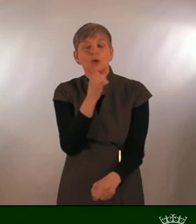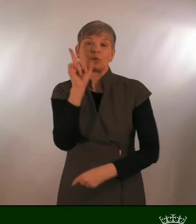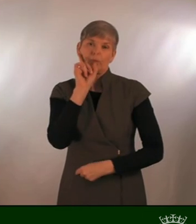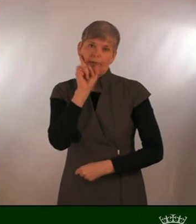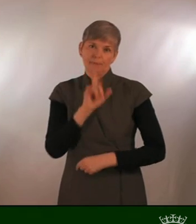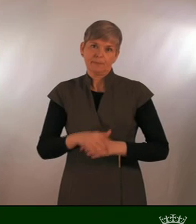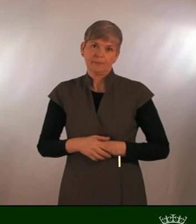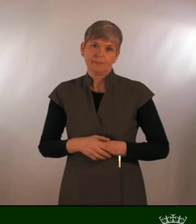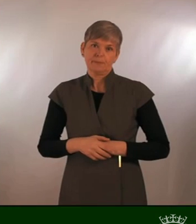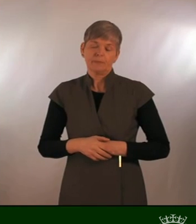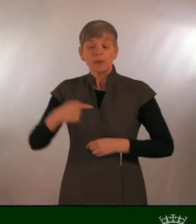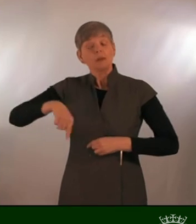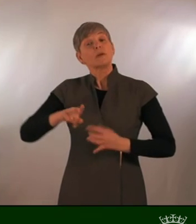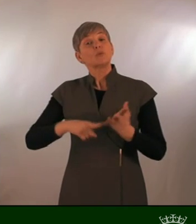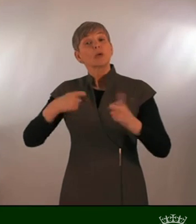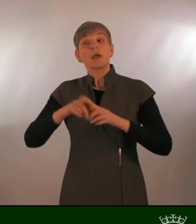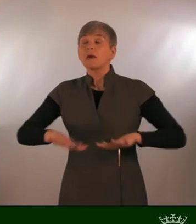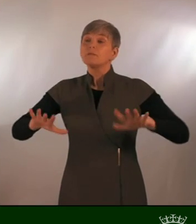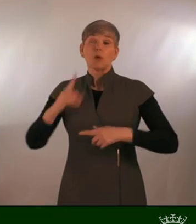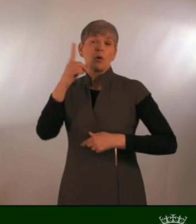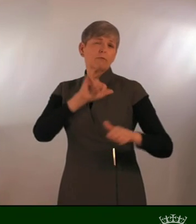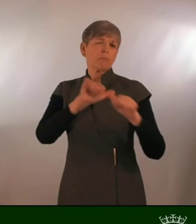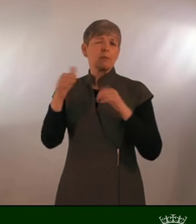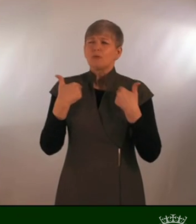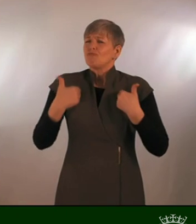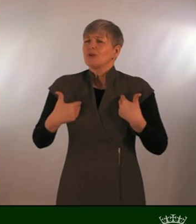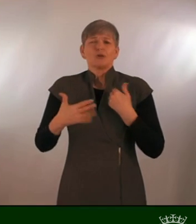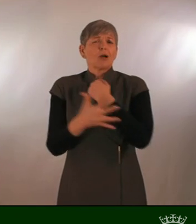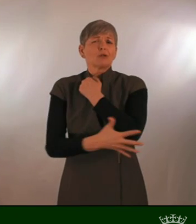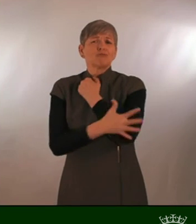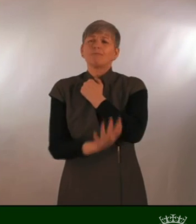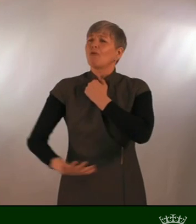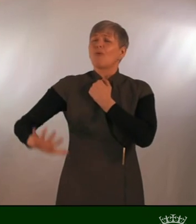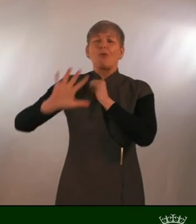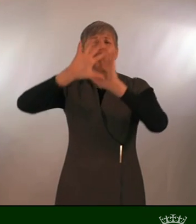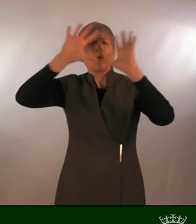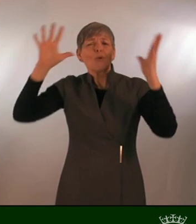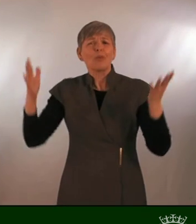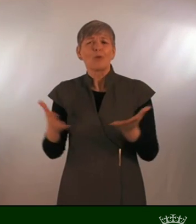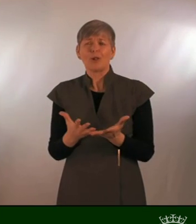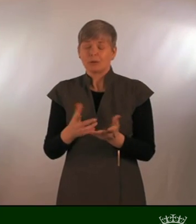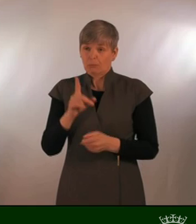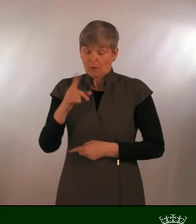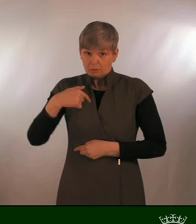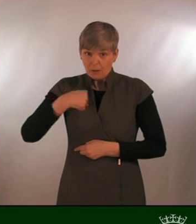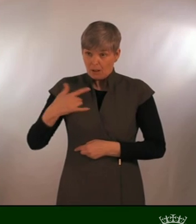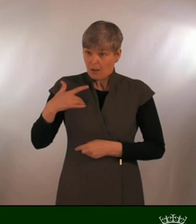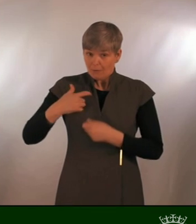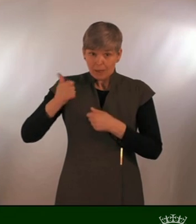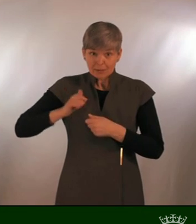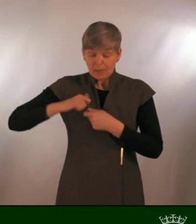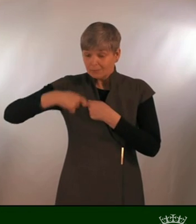We are one of the richest countries in the world, and it is mind-boggling that life expectancy should be falling in this country.